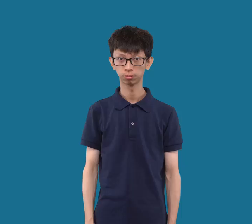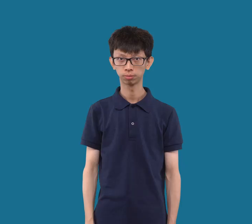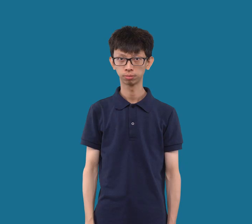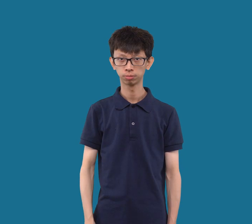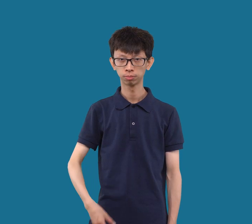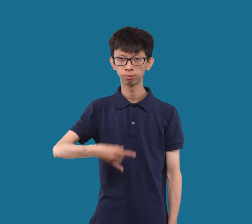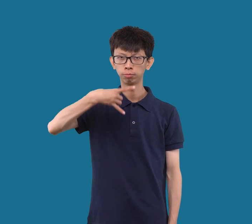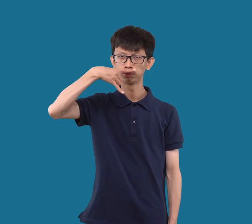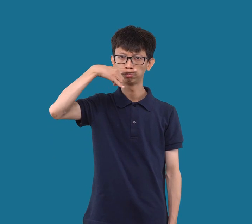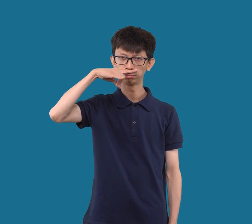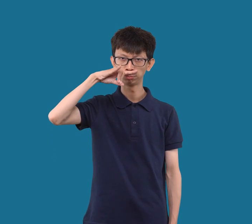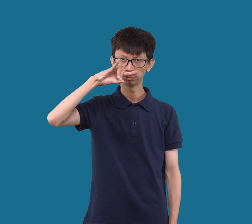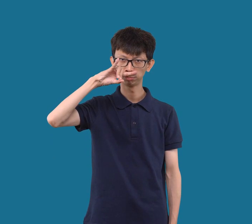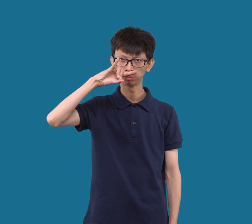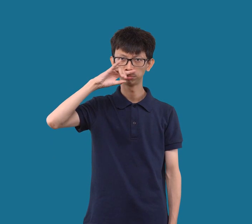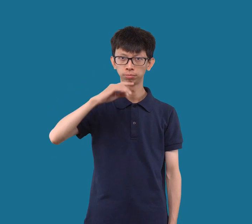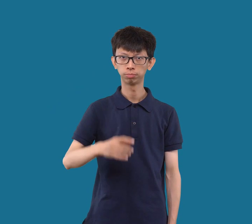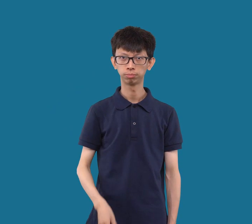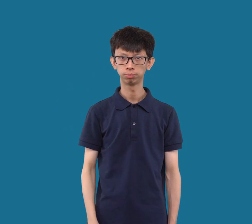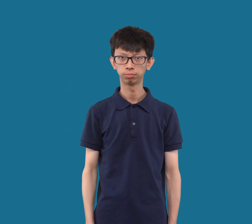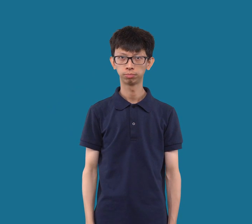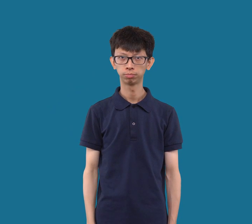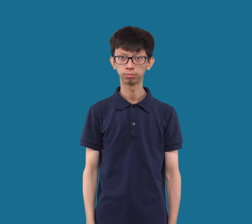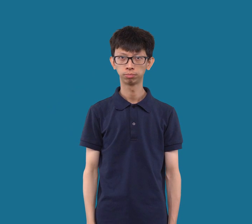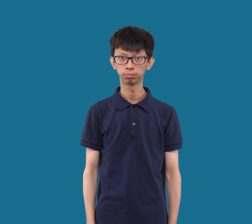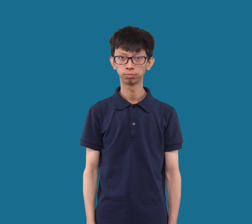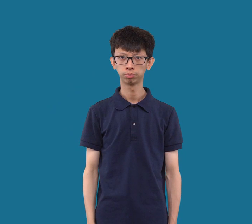dễ thương